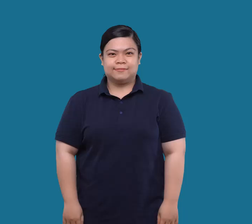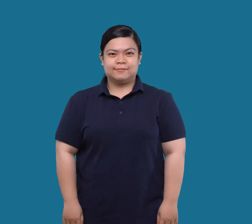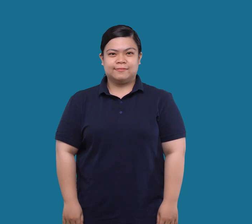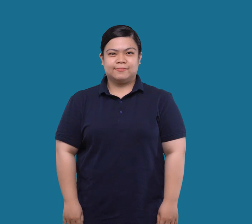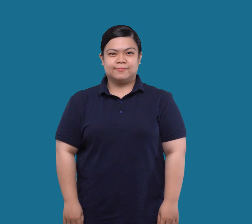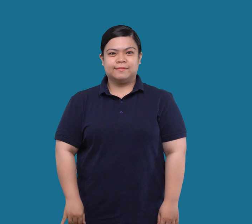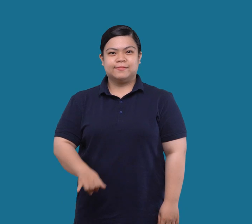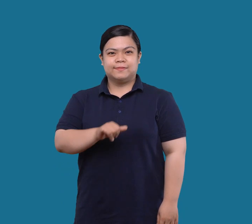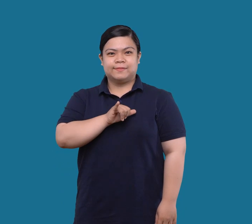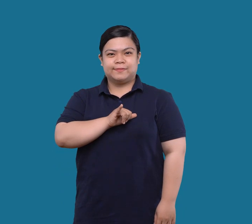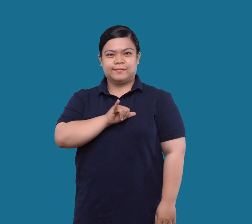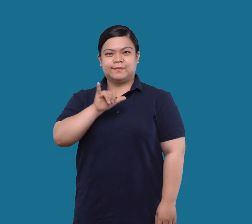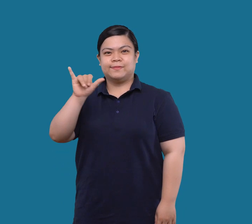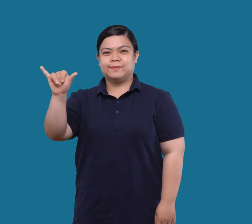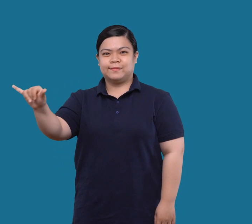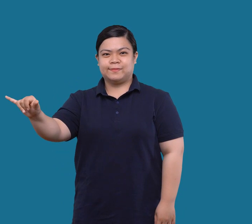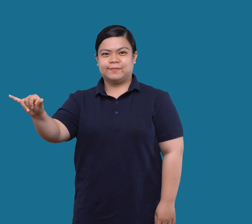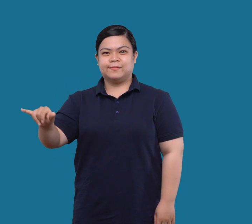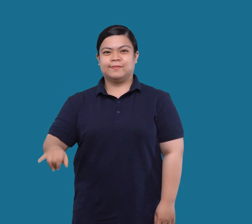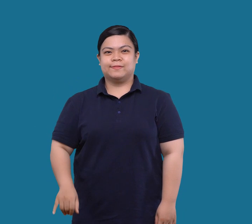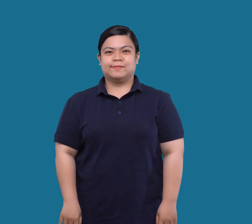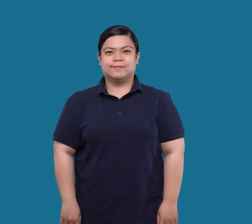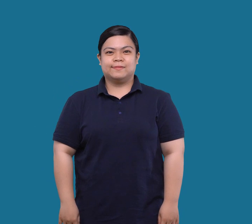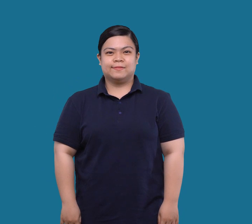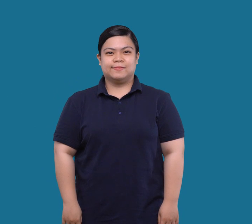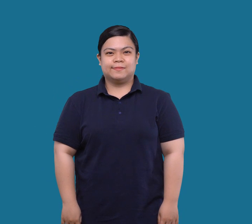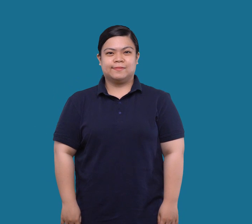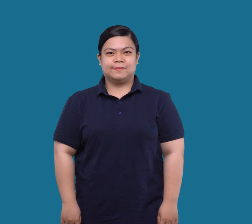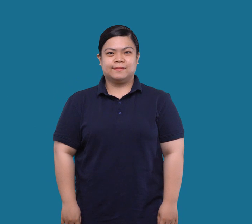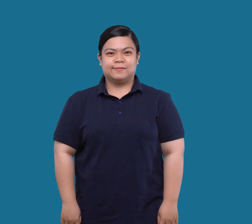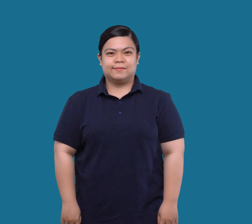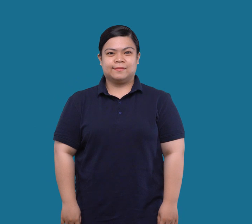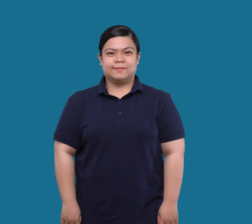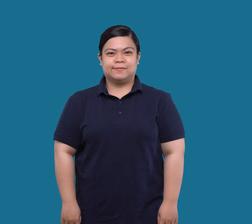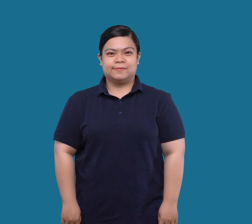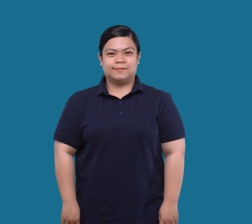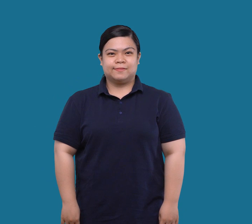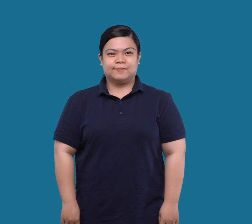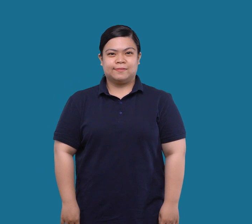tôi yêu bạn ấy